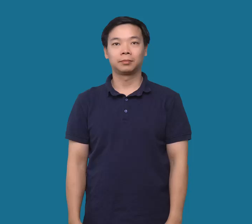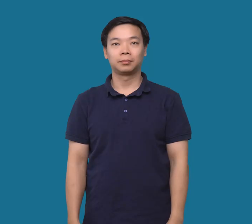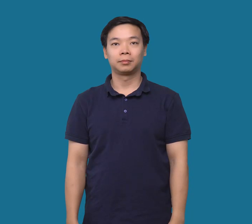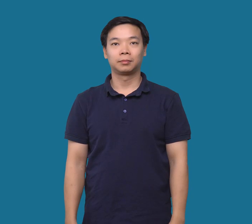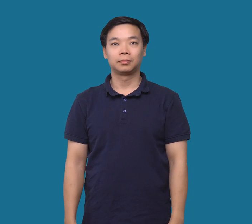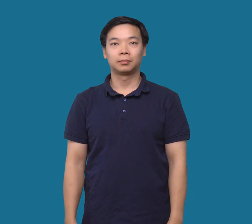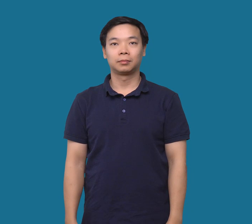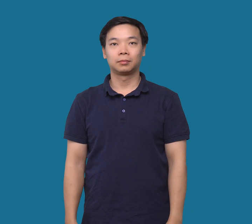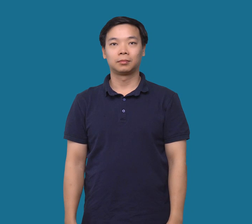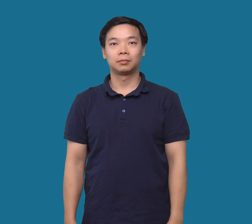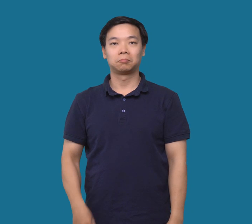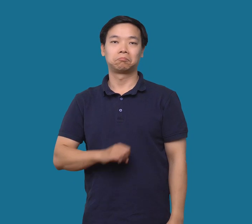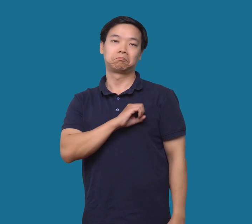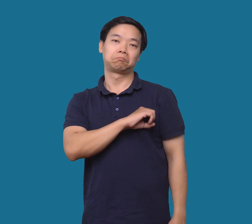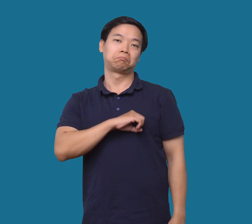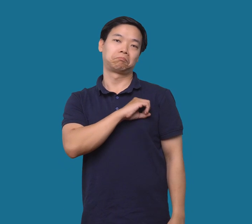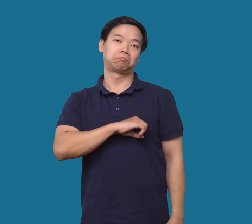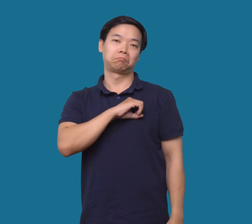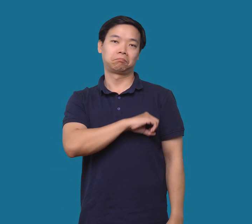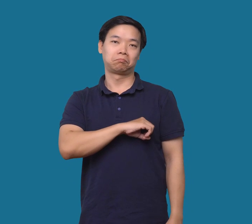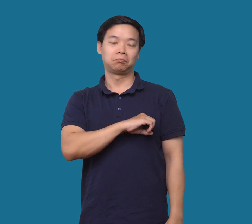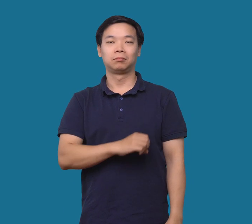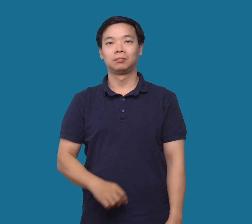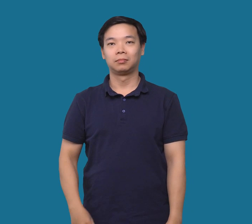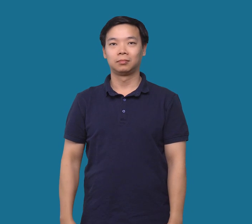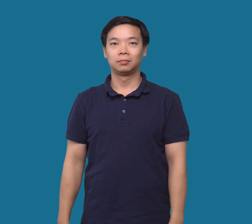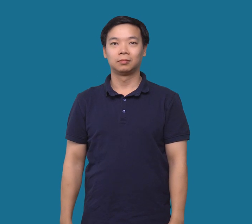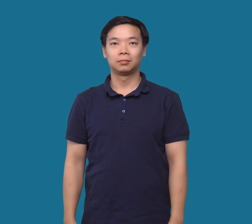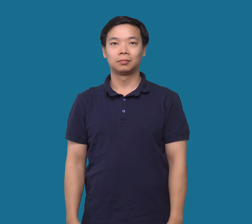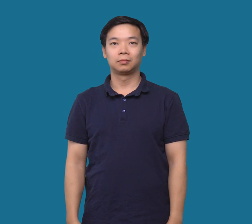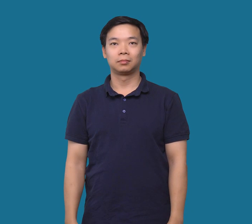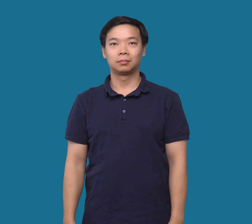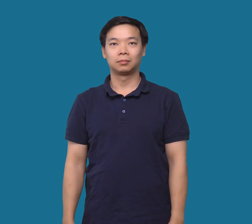vô tâm